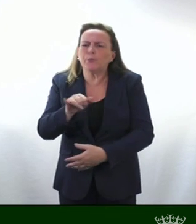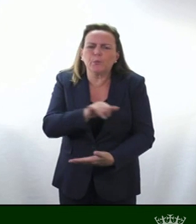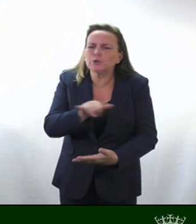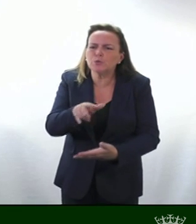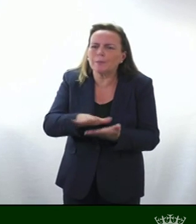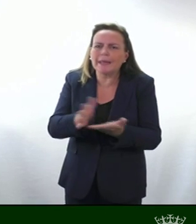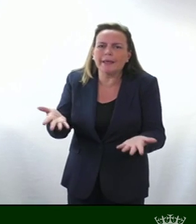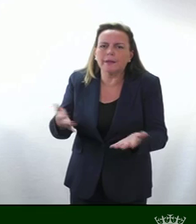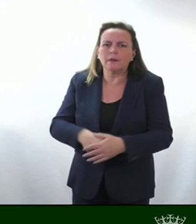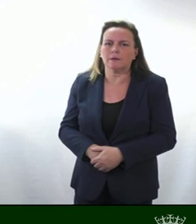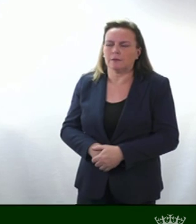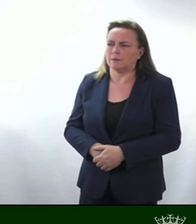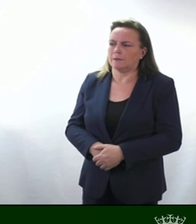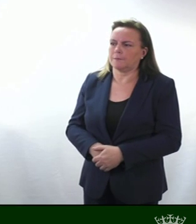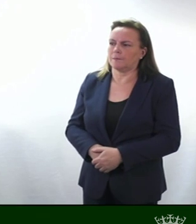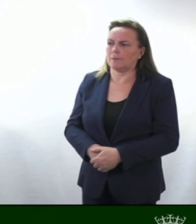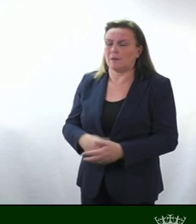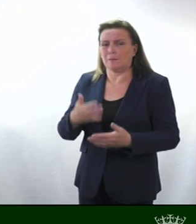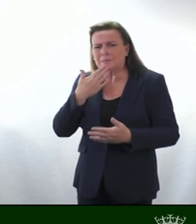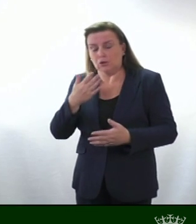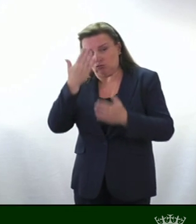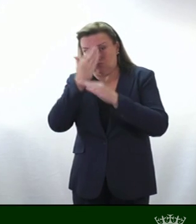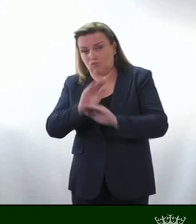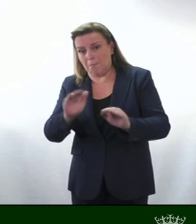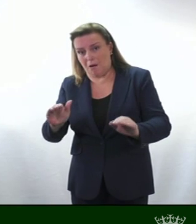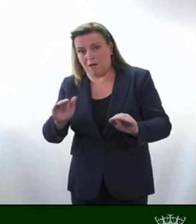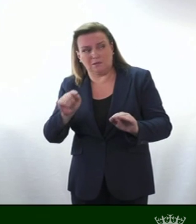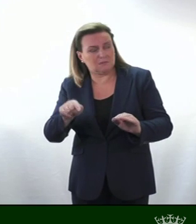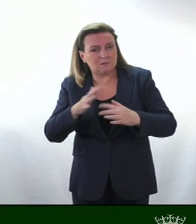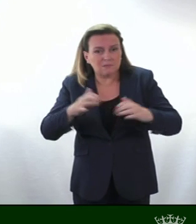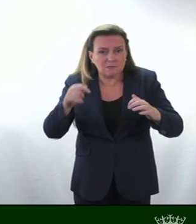Let me just remind the House and the right hon.